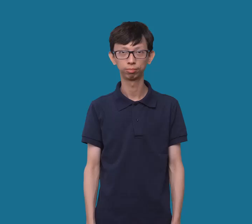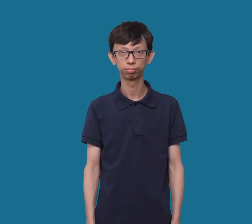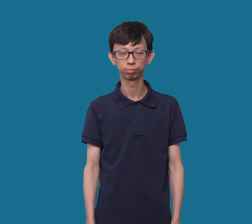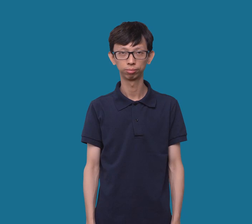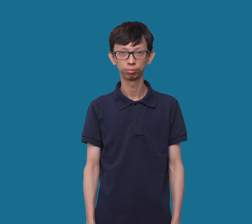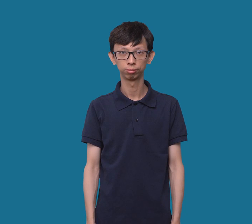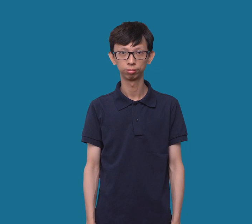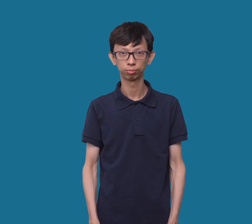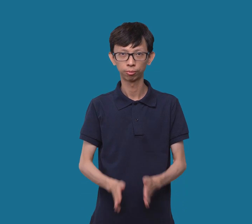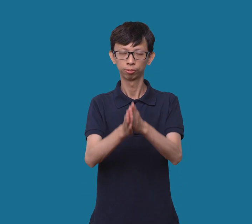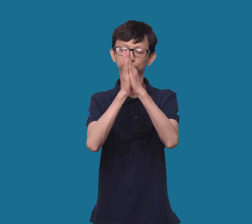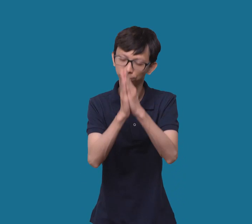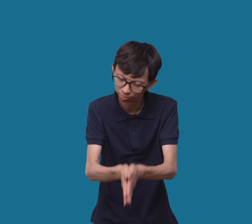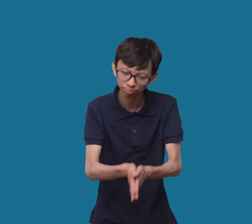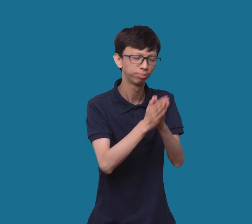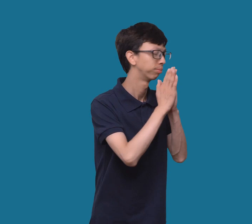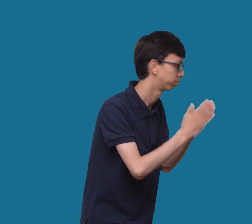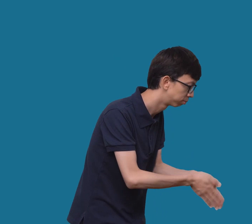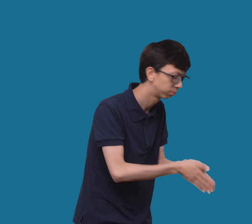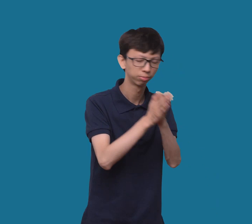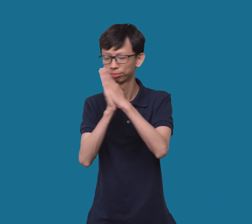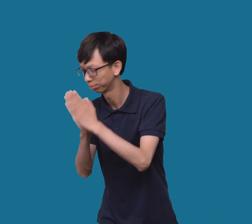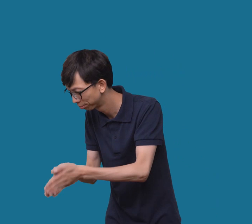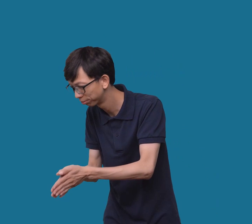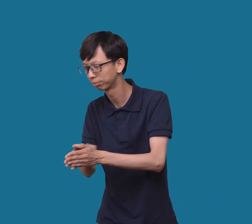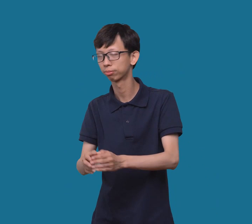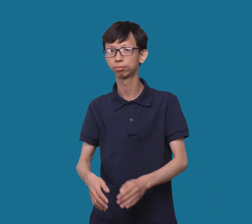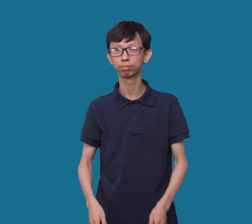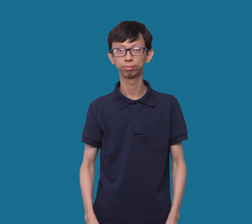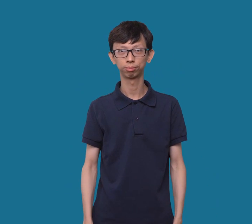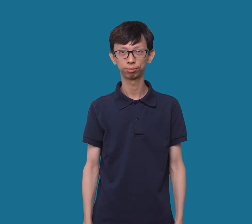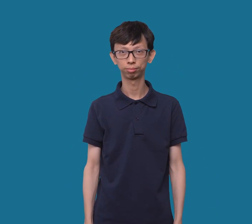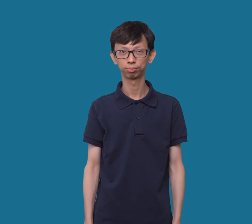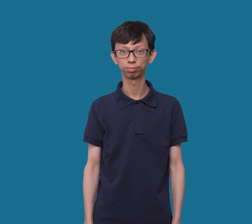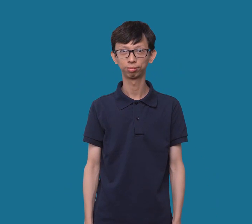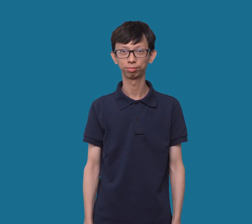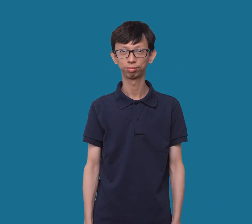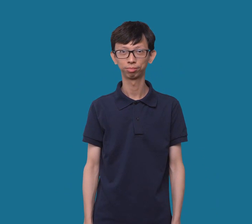vái tứ phương